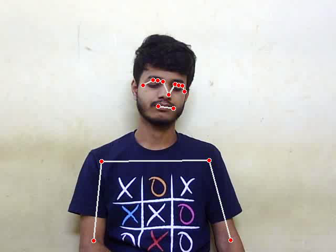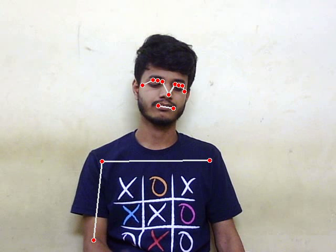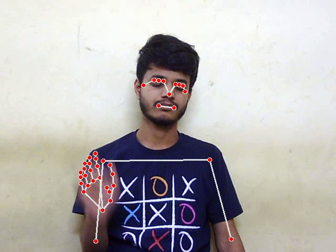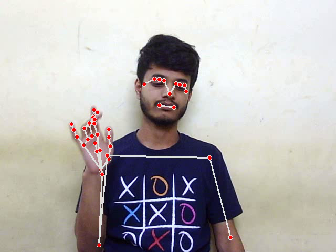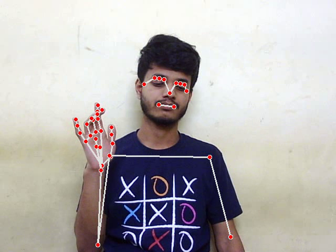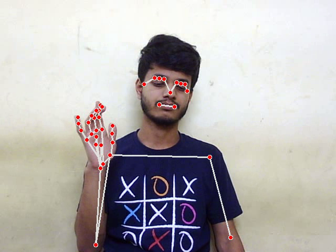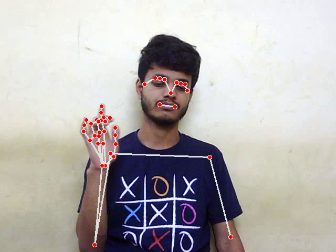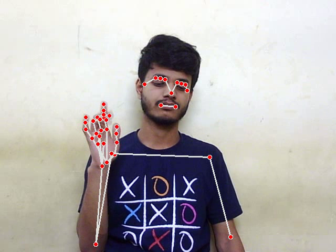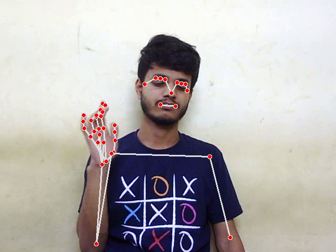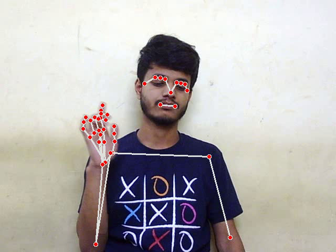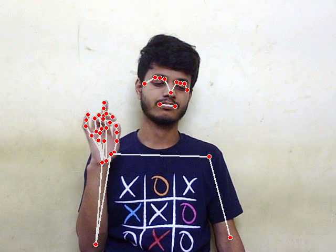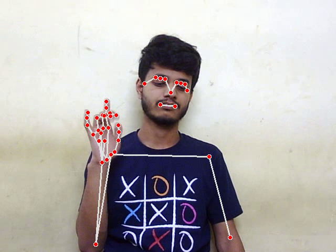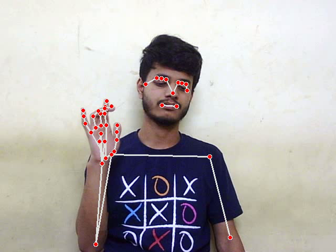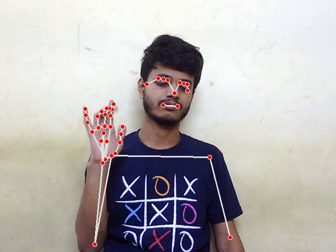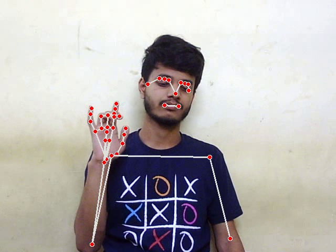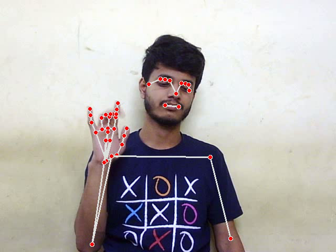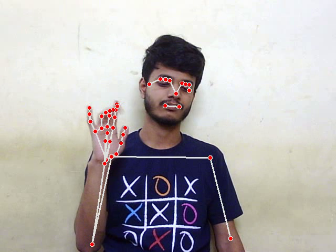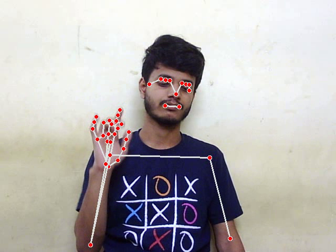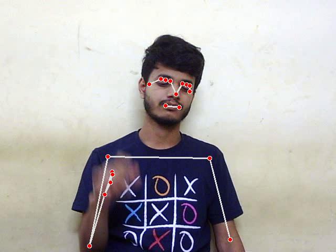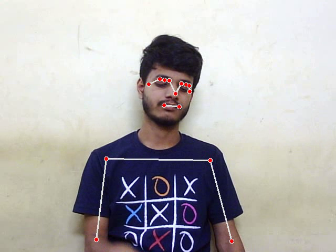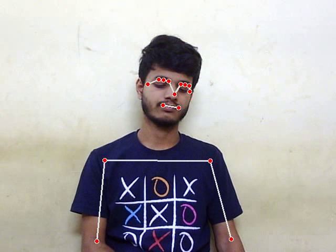why